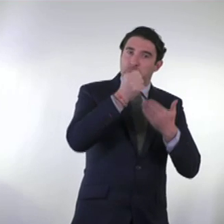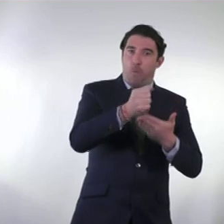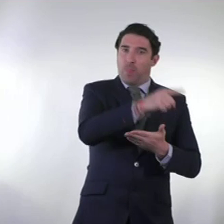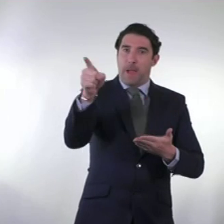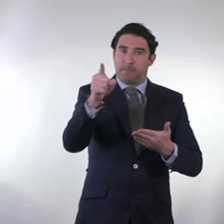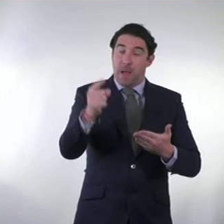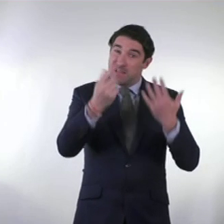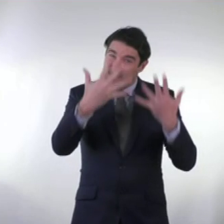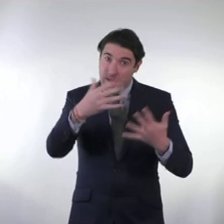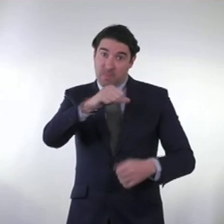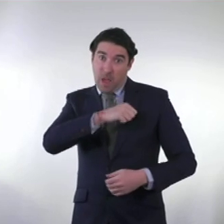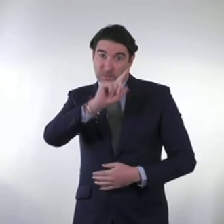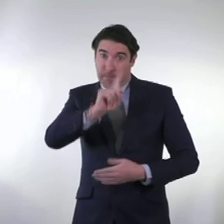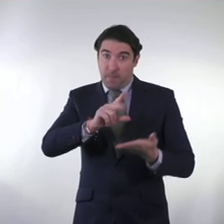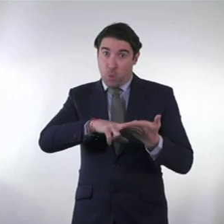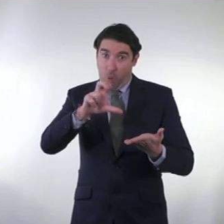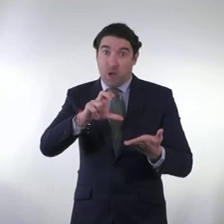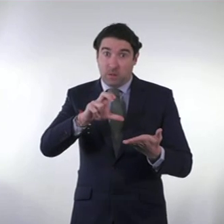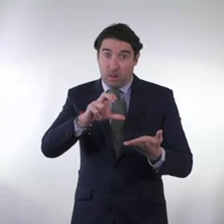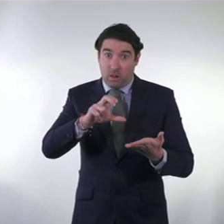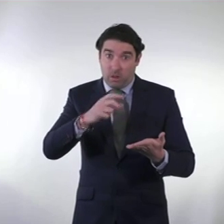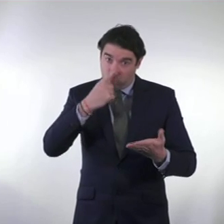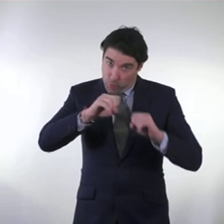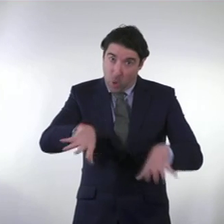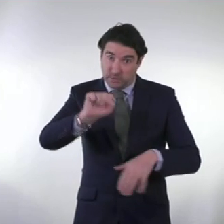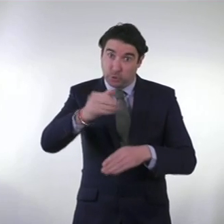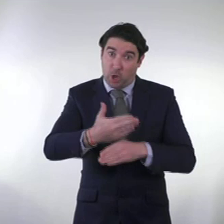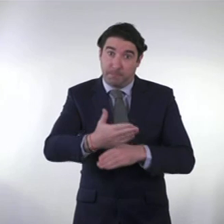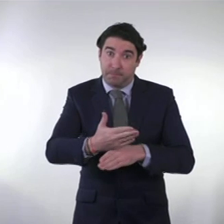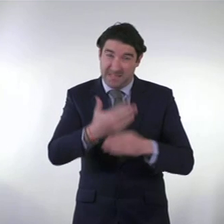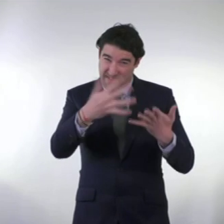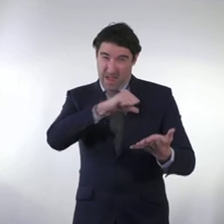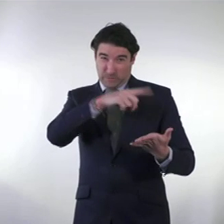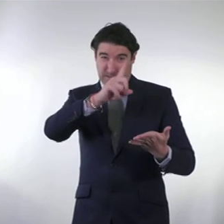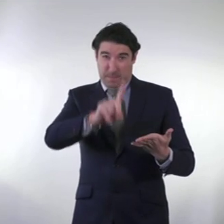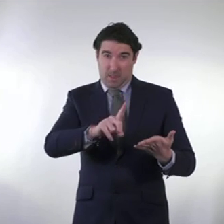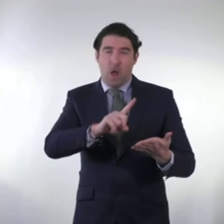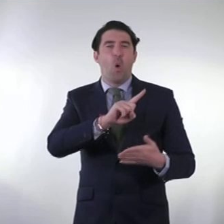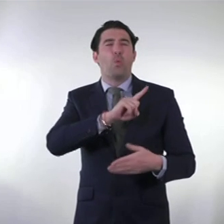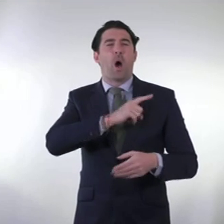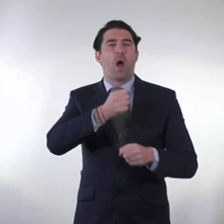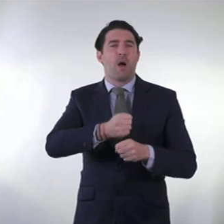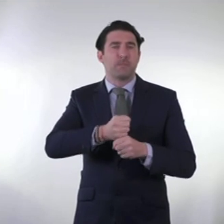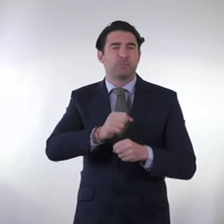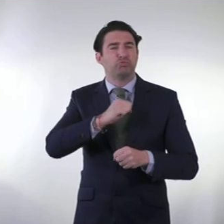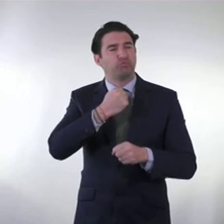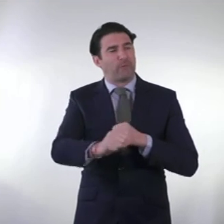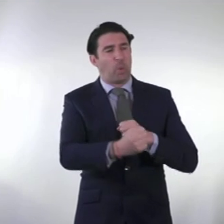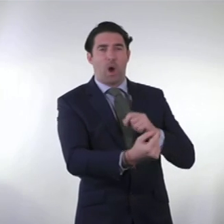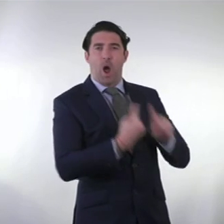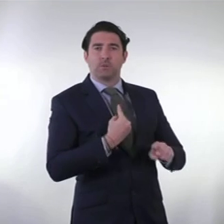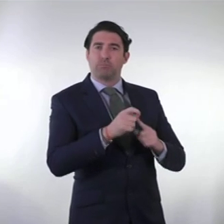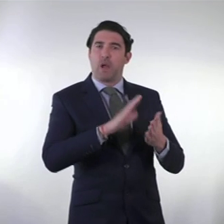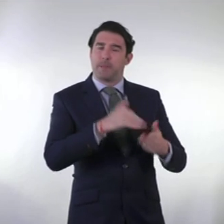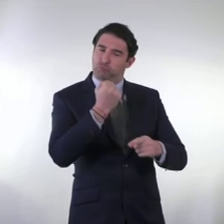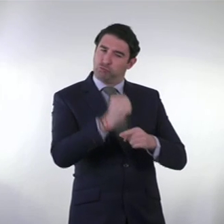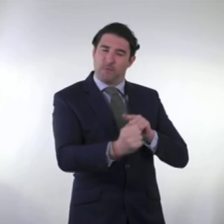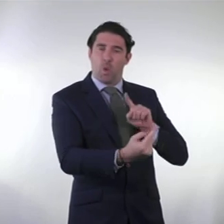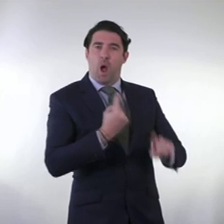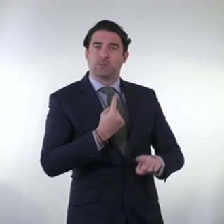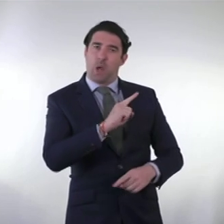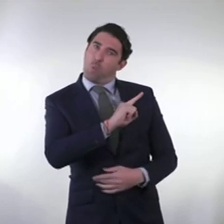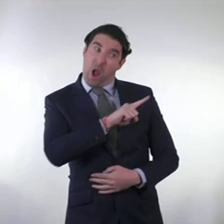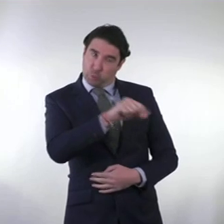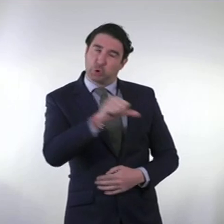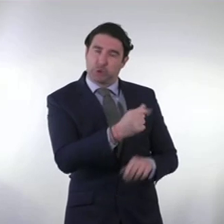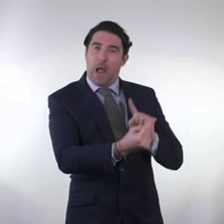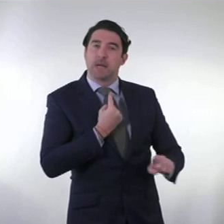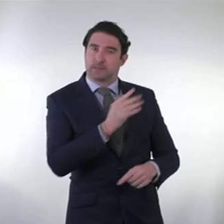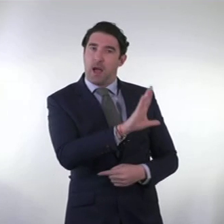Prime Minister, you really should have answered it. The reality is that the Chancellor has made a political choice to reduce economic support just when the new health restrictions are coming in.